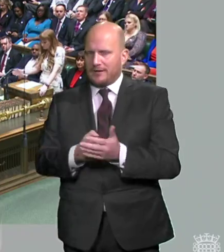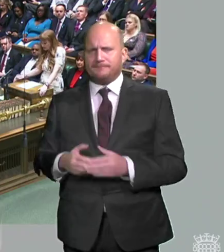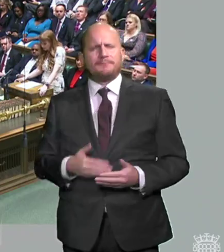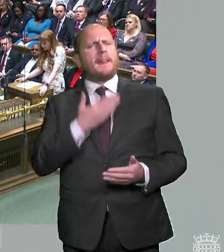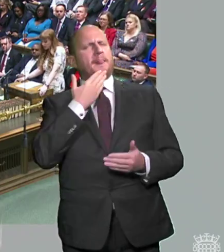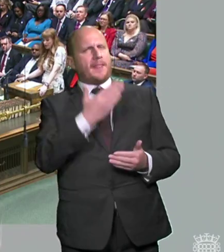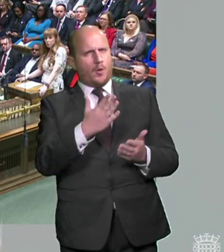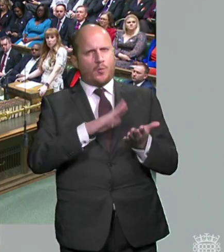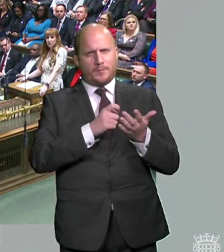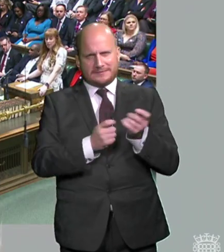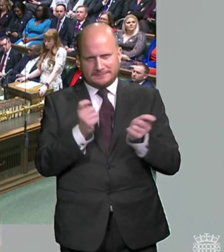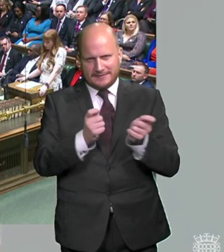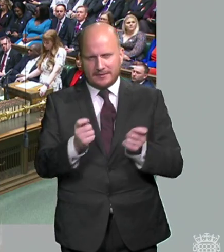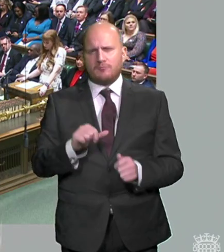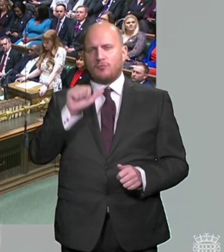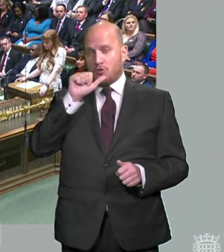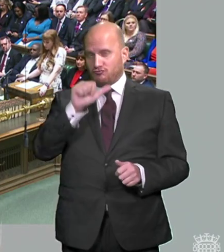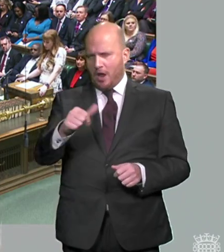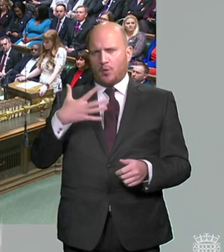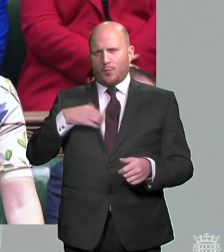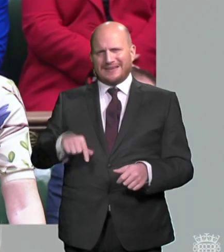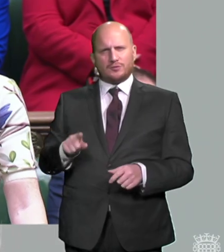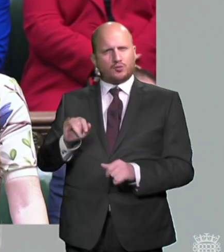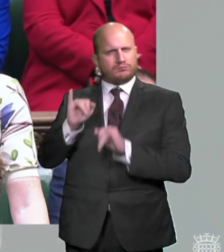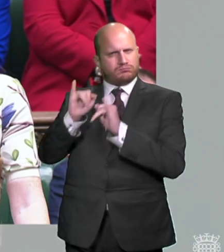It is right that we condemn Putin in the strongest terms.